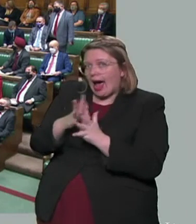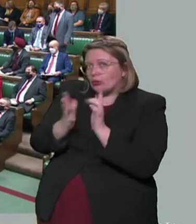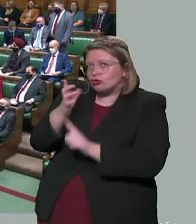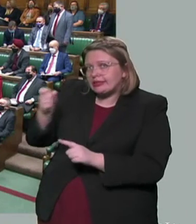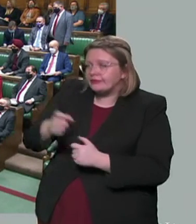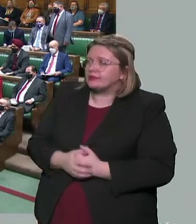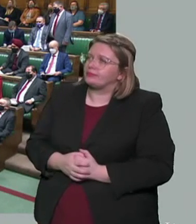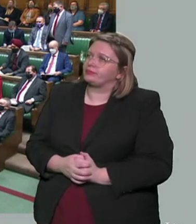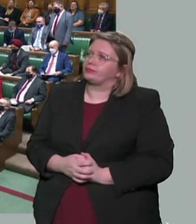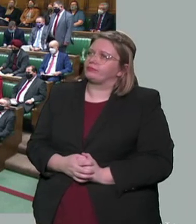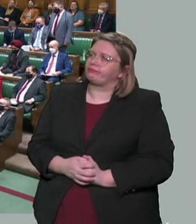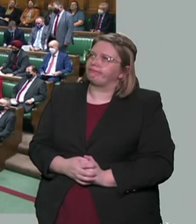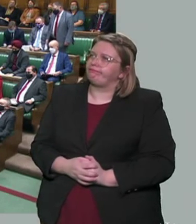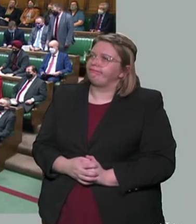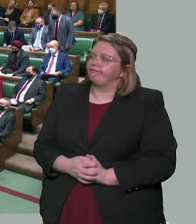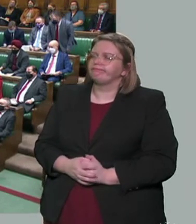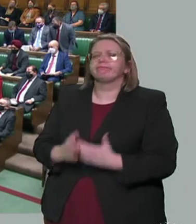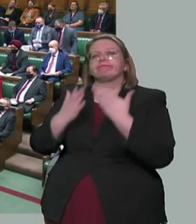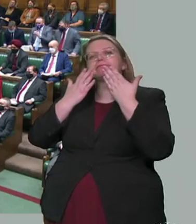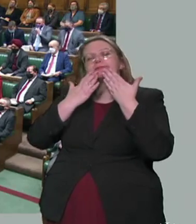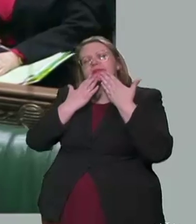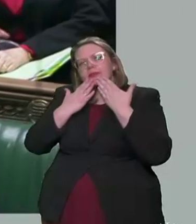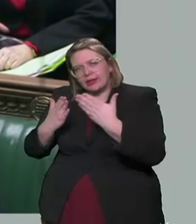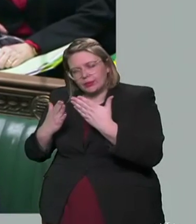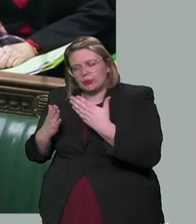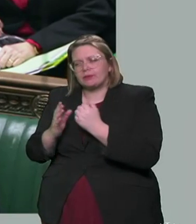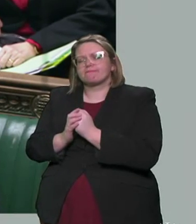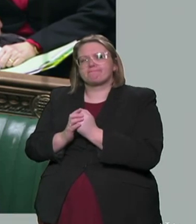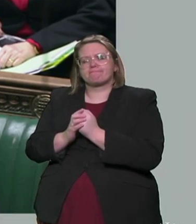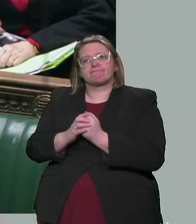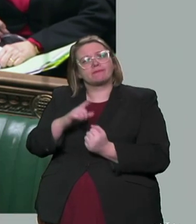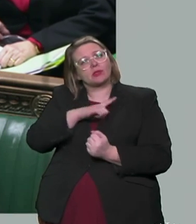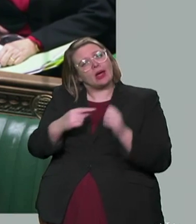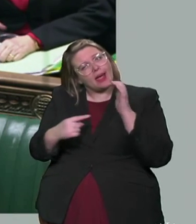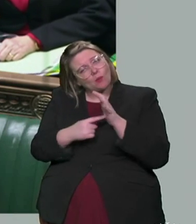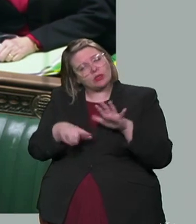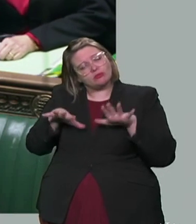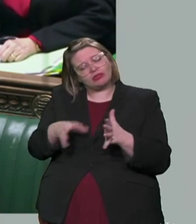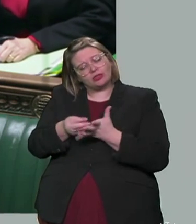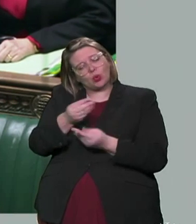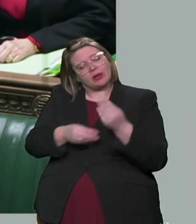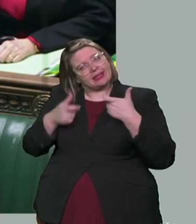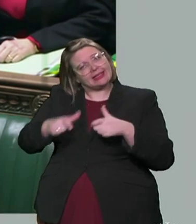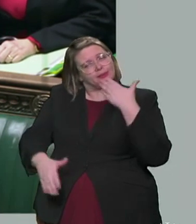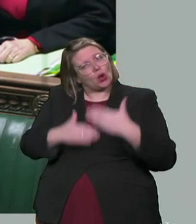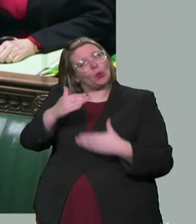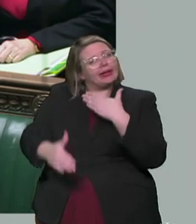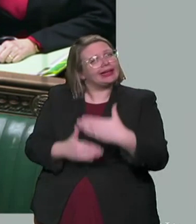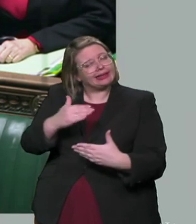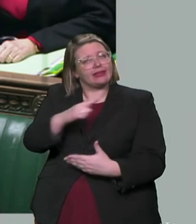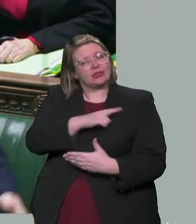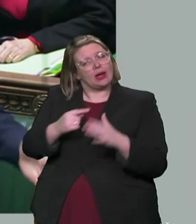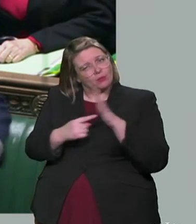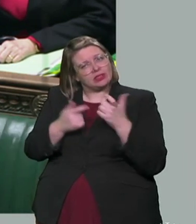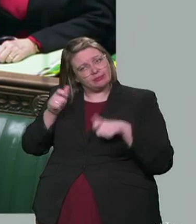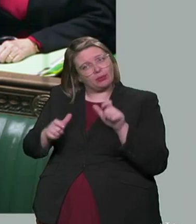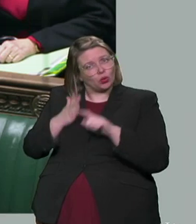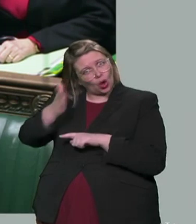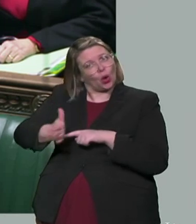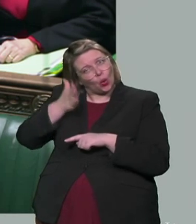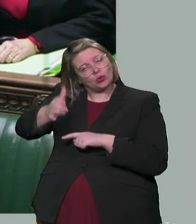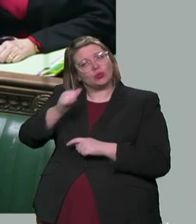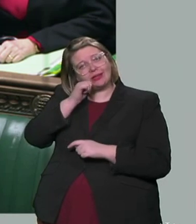I thank the honourable Gentleman, but that goes to show why it is so important to keep this country going and to keep people going to the dentist.